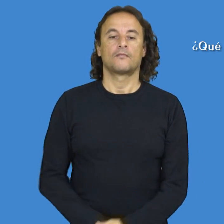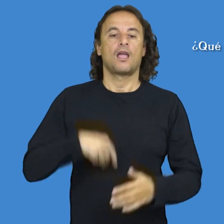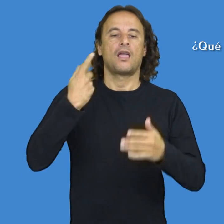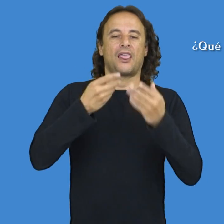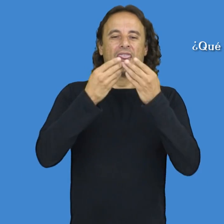despues